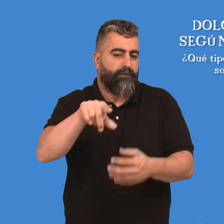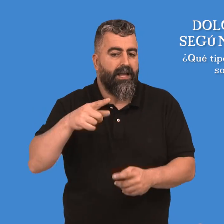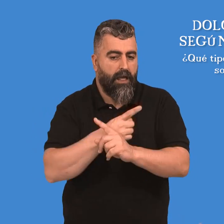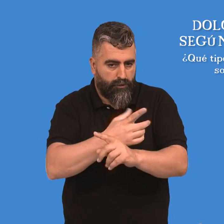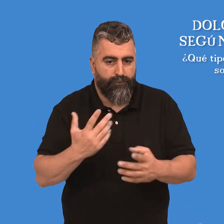nervioso